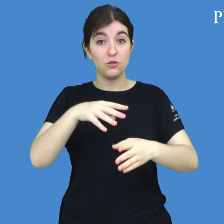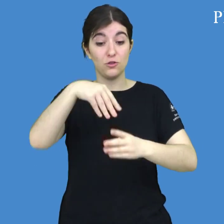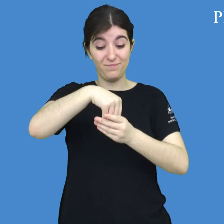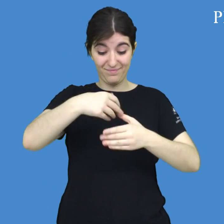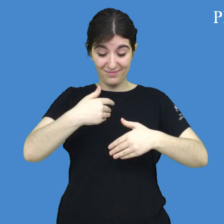dentro